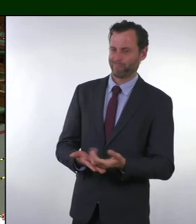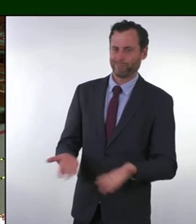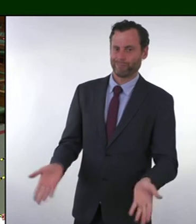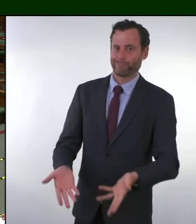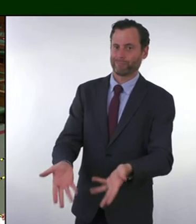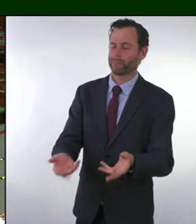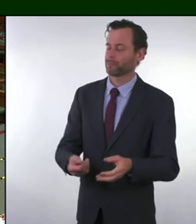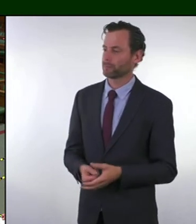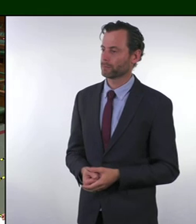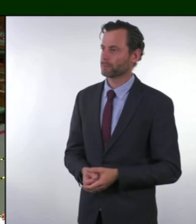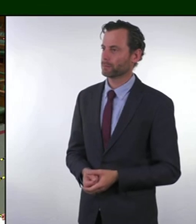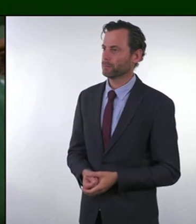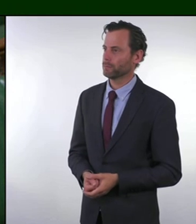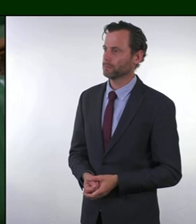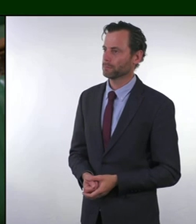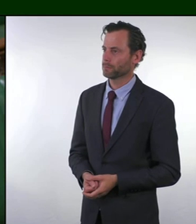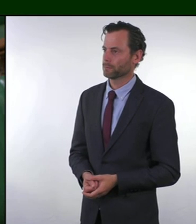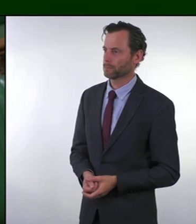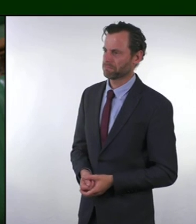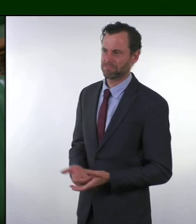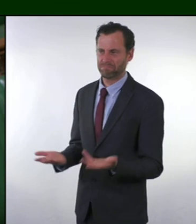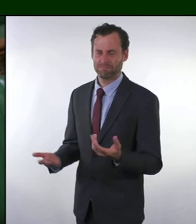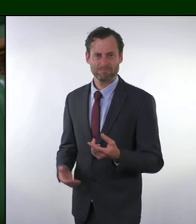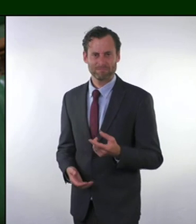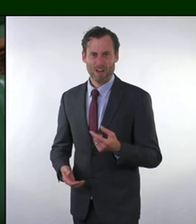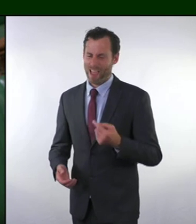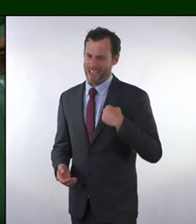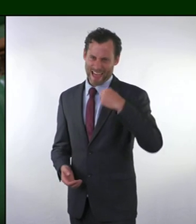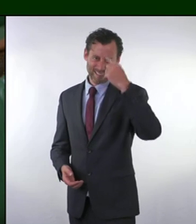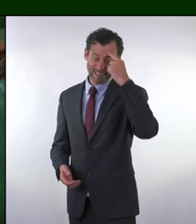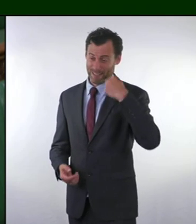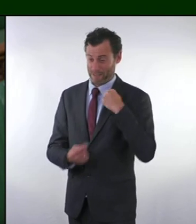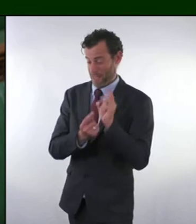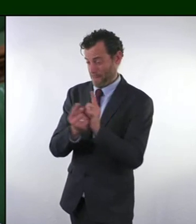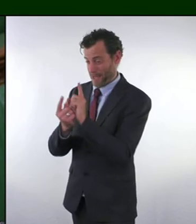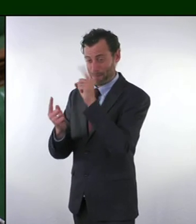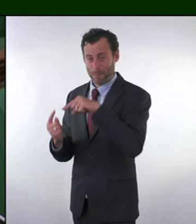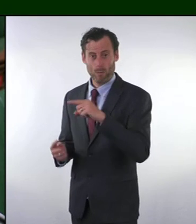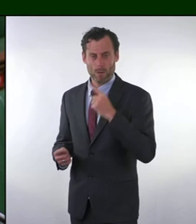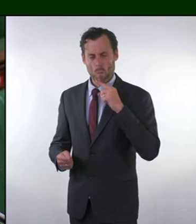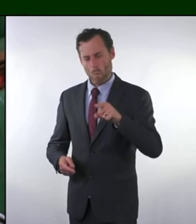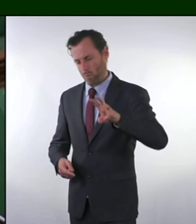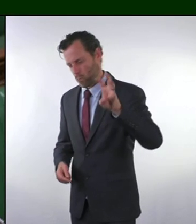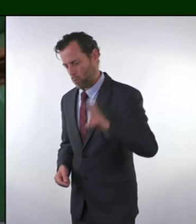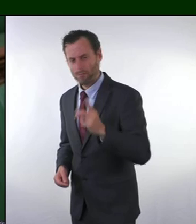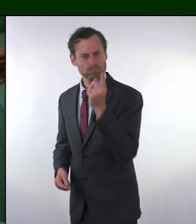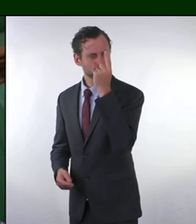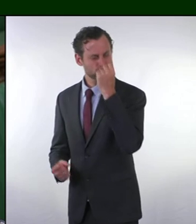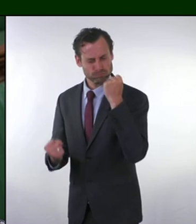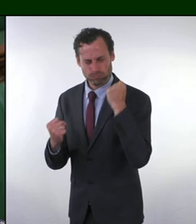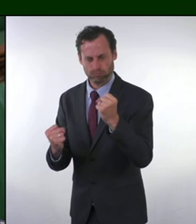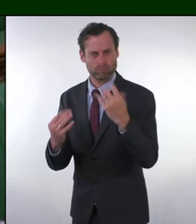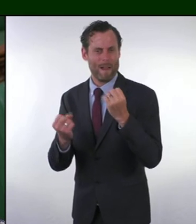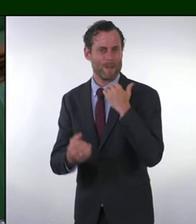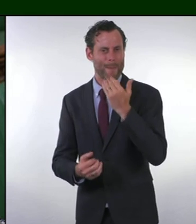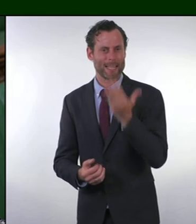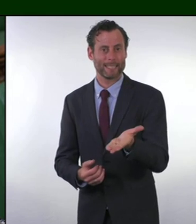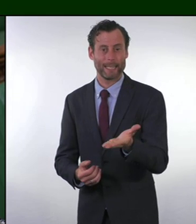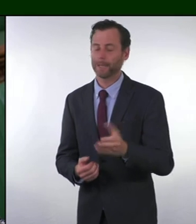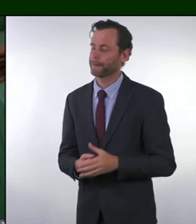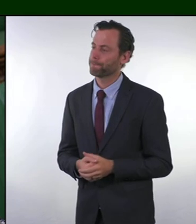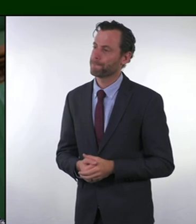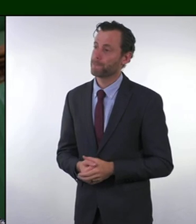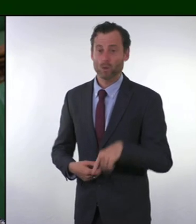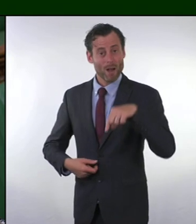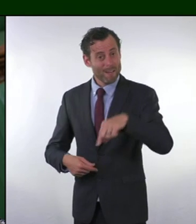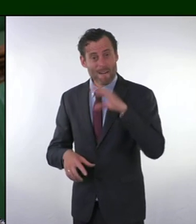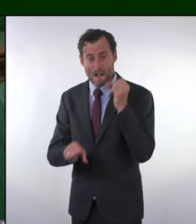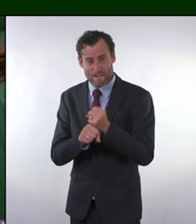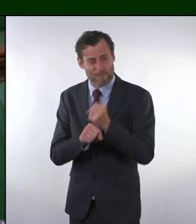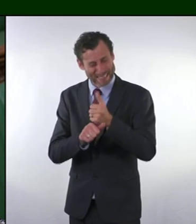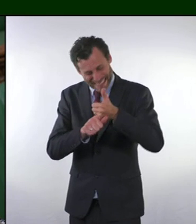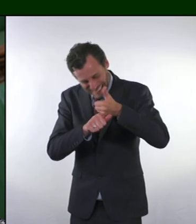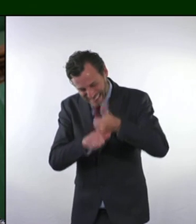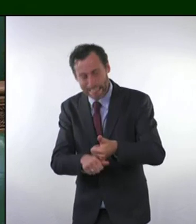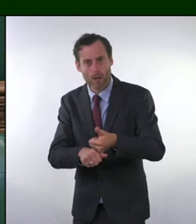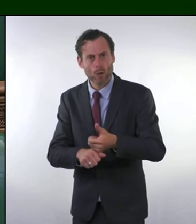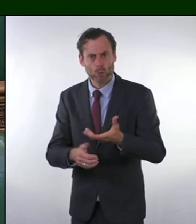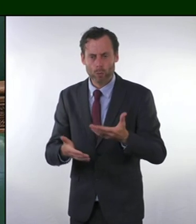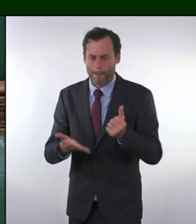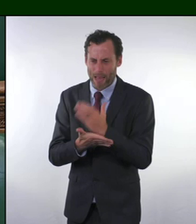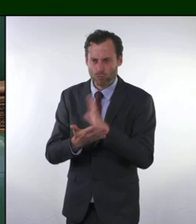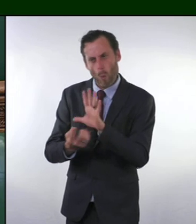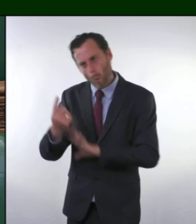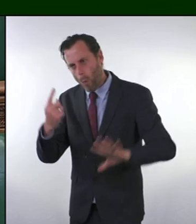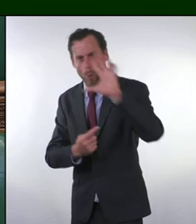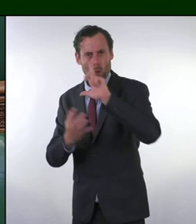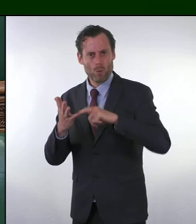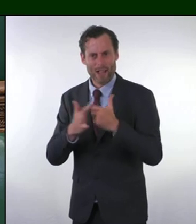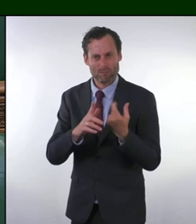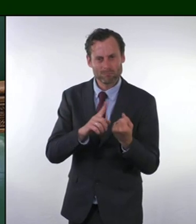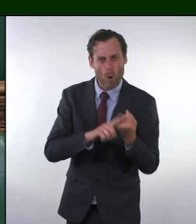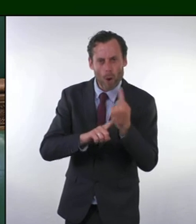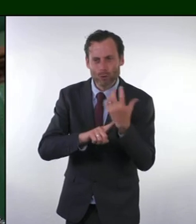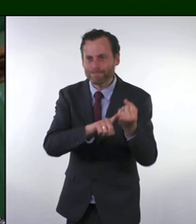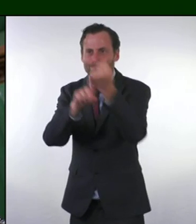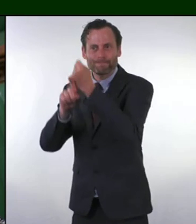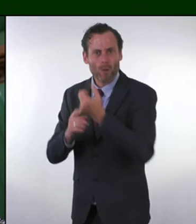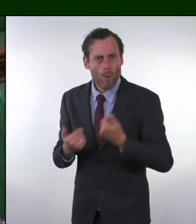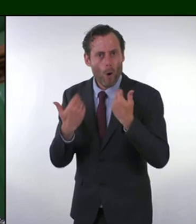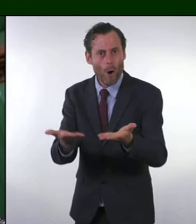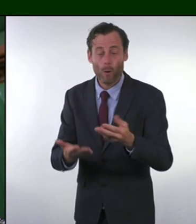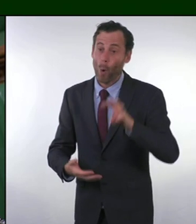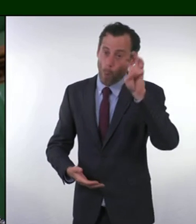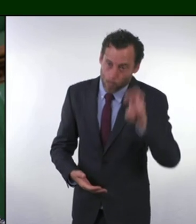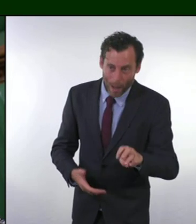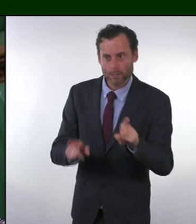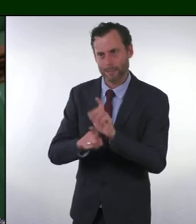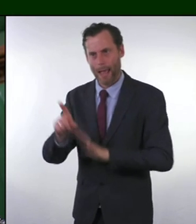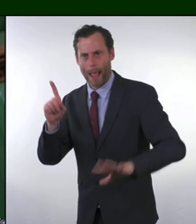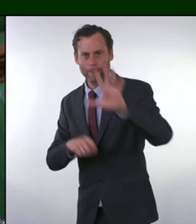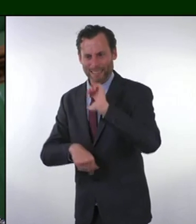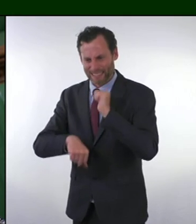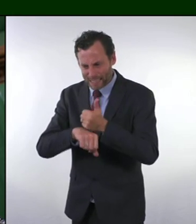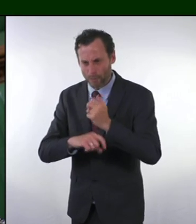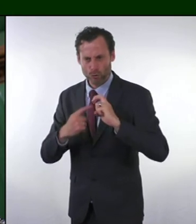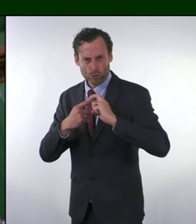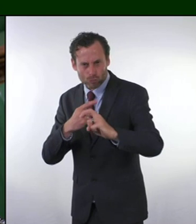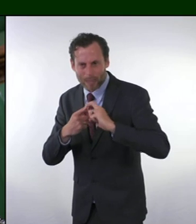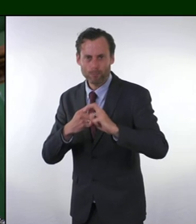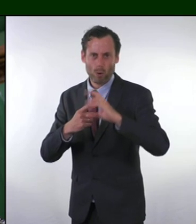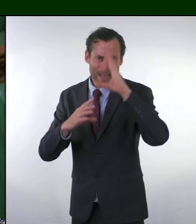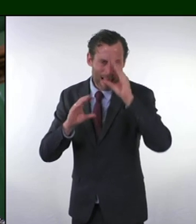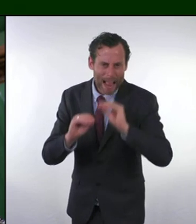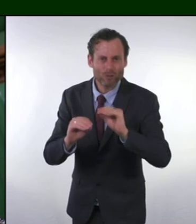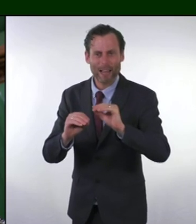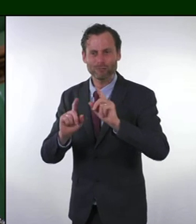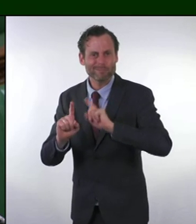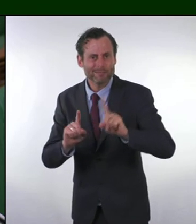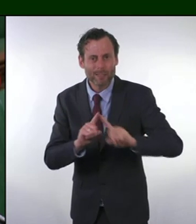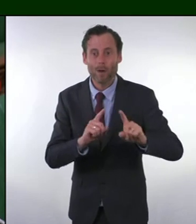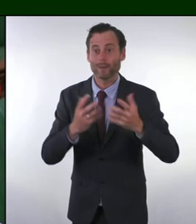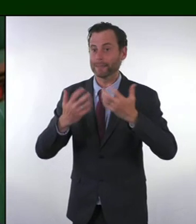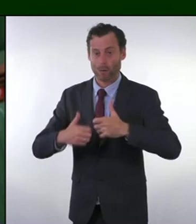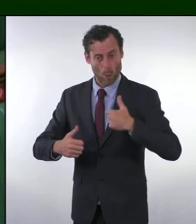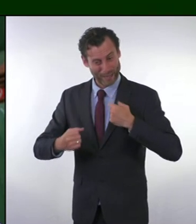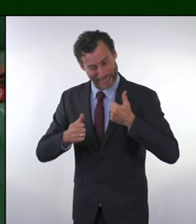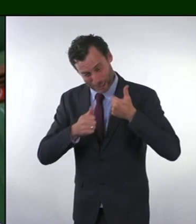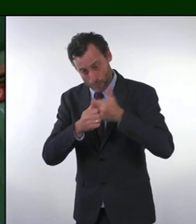I have seldom met anybody who was more boosterish for the future of Wales than the Secretary of State for Wales, and that is because this Government are absolutely committed to levelling up throughout the whole UK—in Wales and everywhere—with infrastructure and investment in education and in technology.